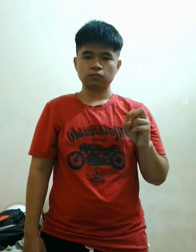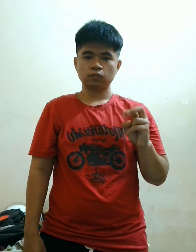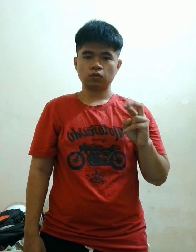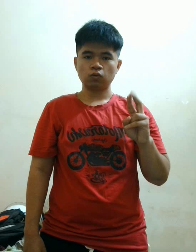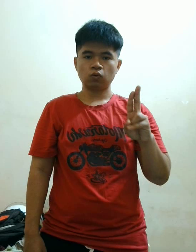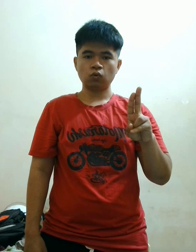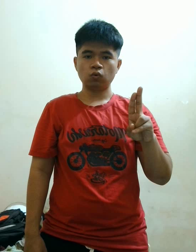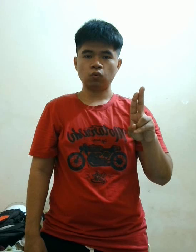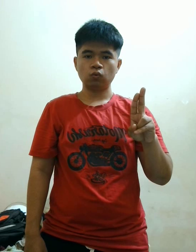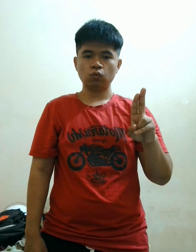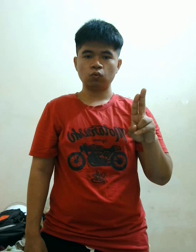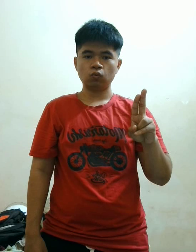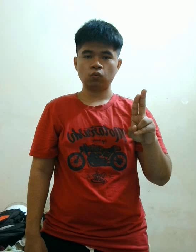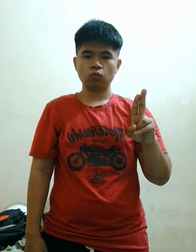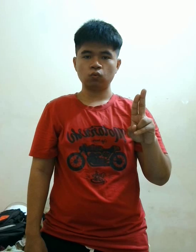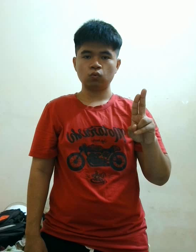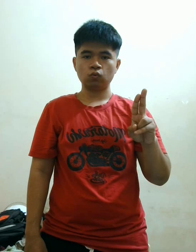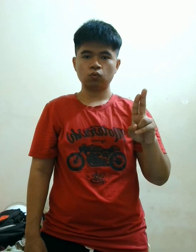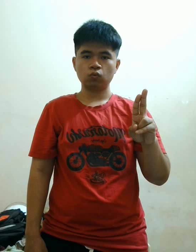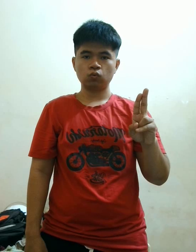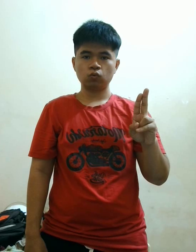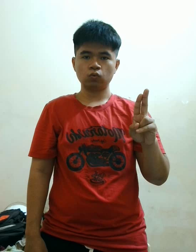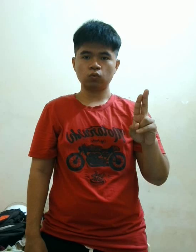u